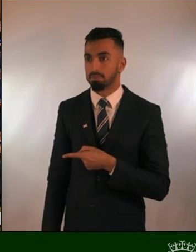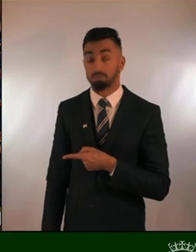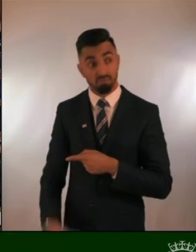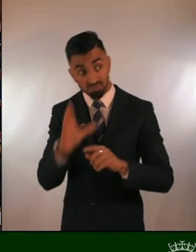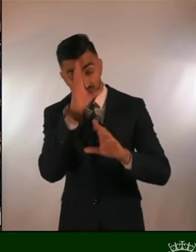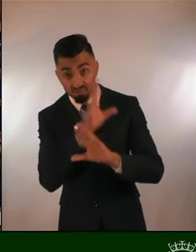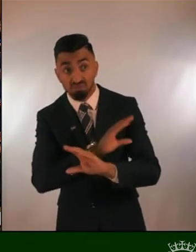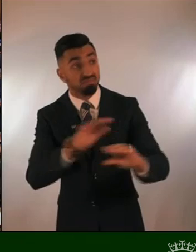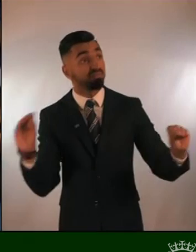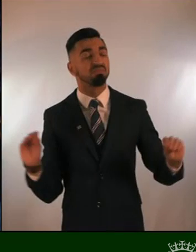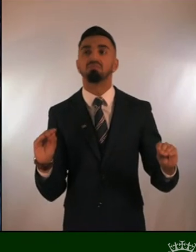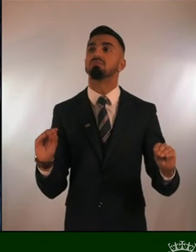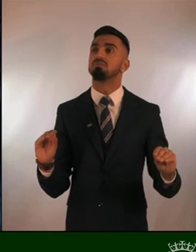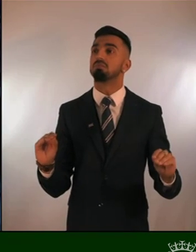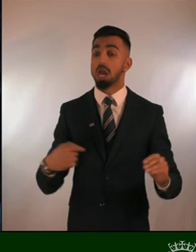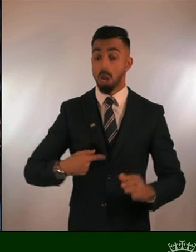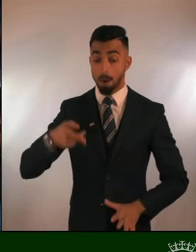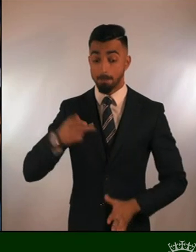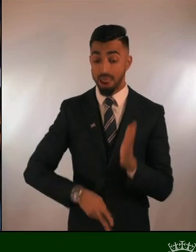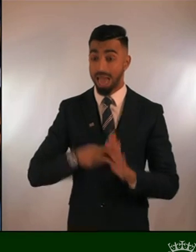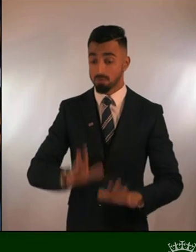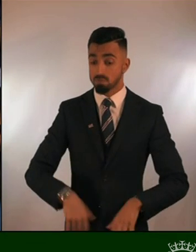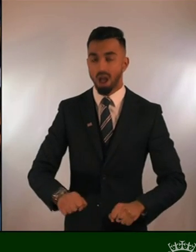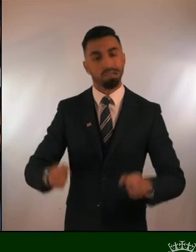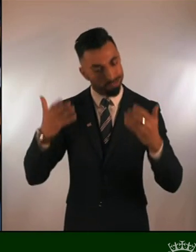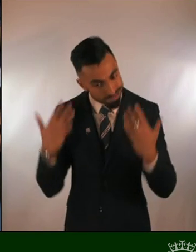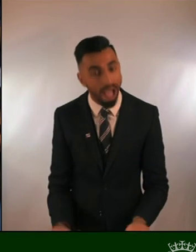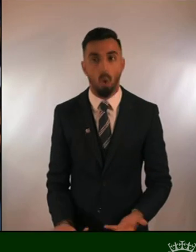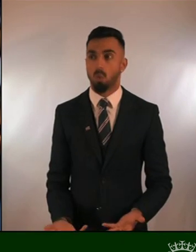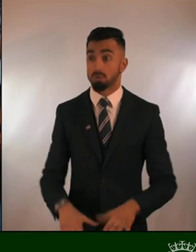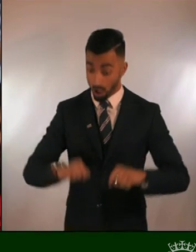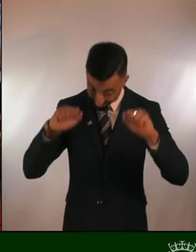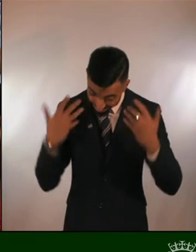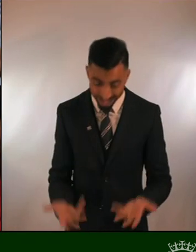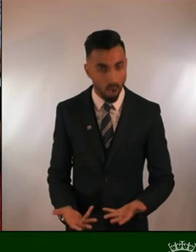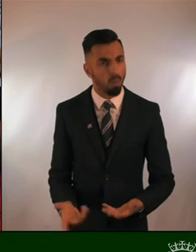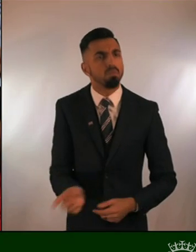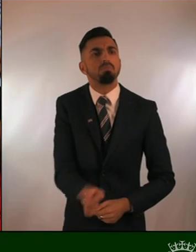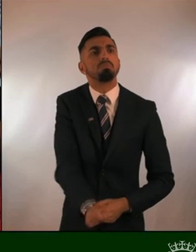Our plan for prosperity starts immediately by putting more money in people’s pockets.